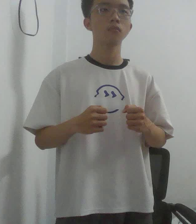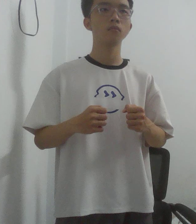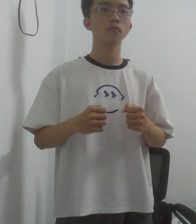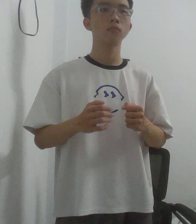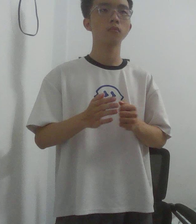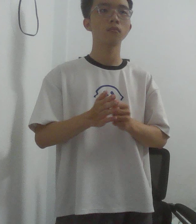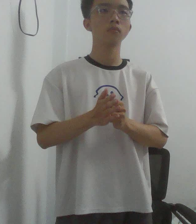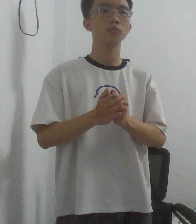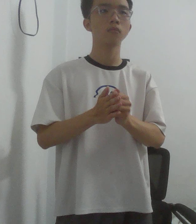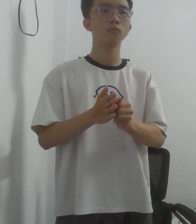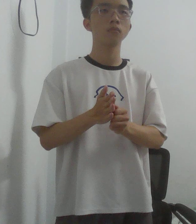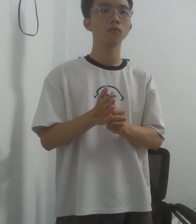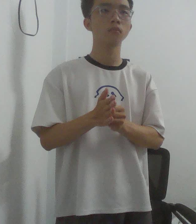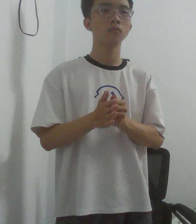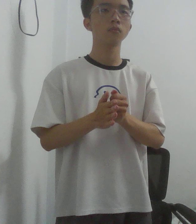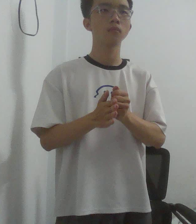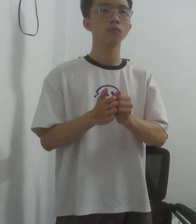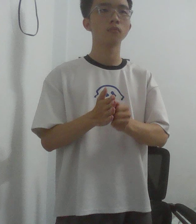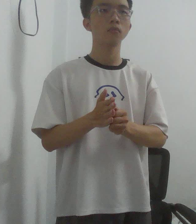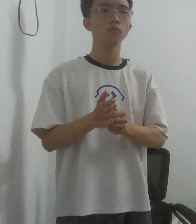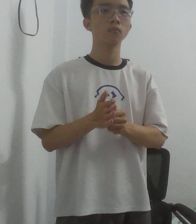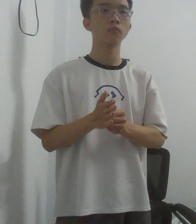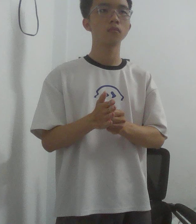thang